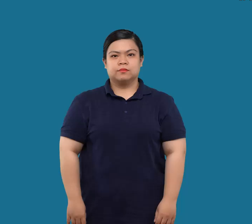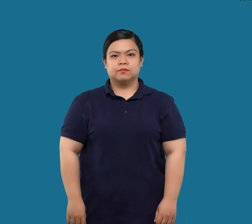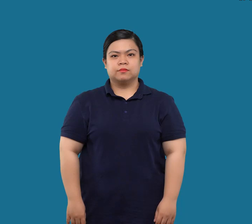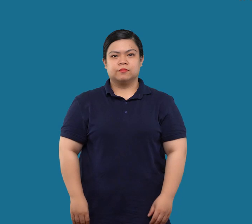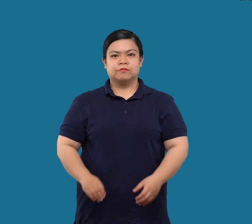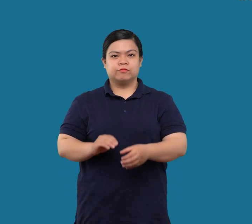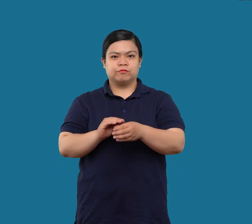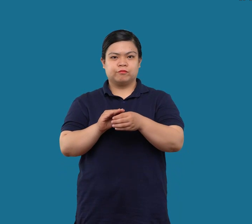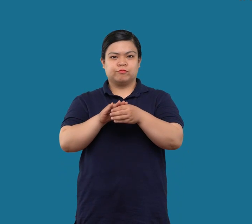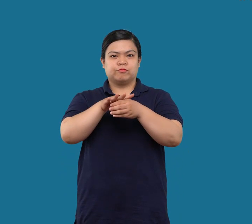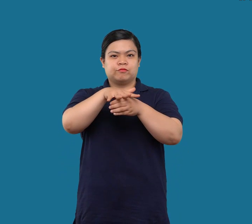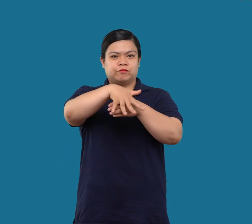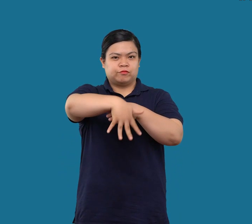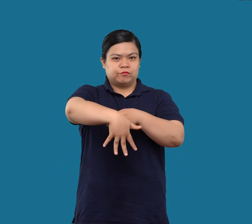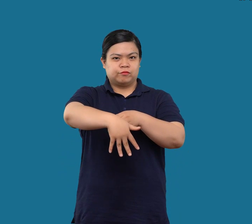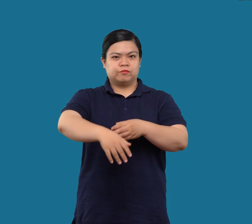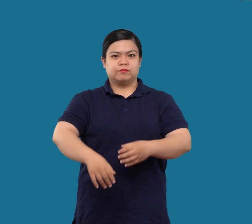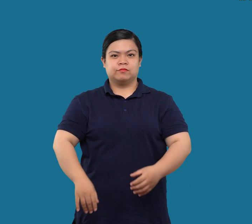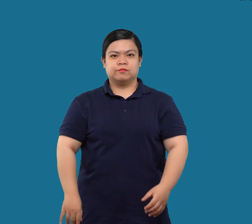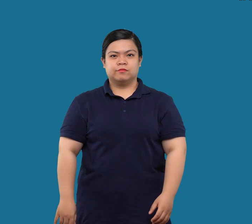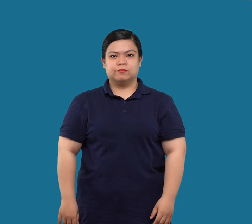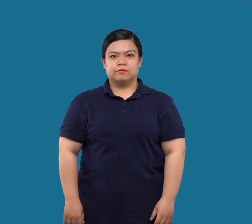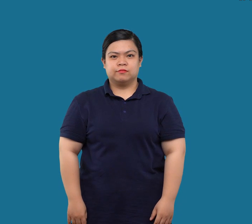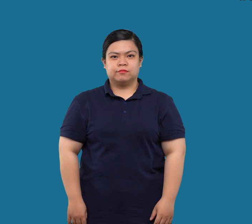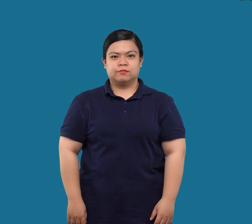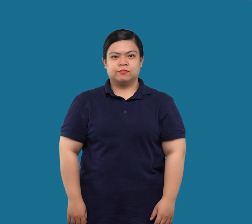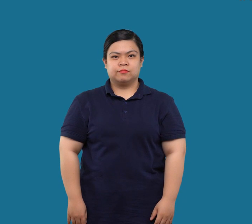tràn ngập (nước)